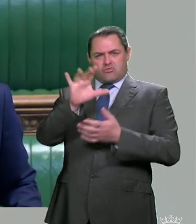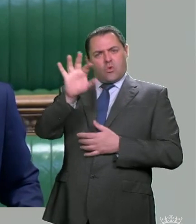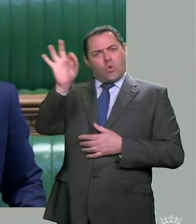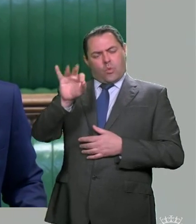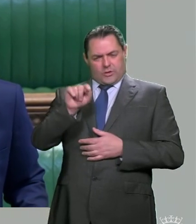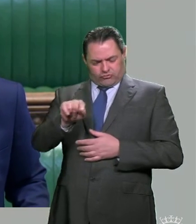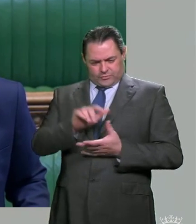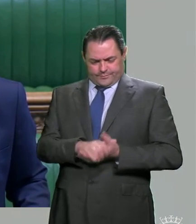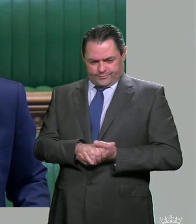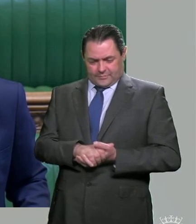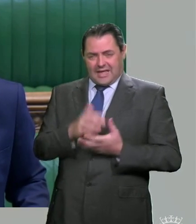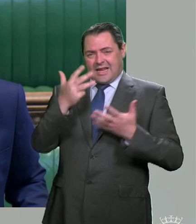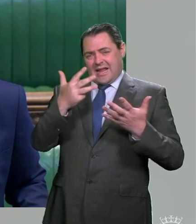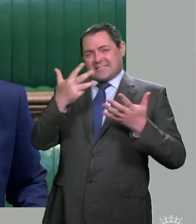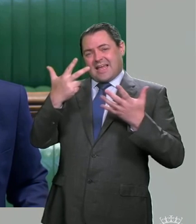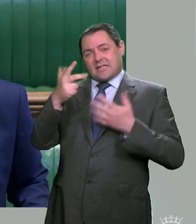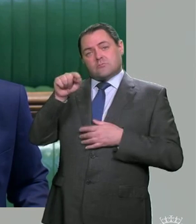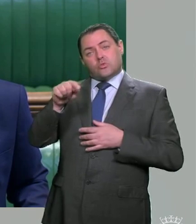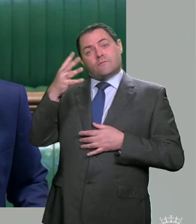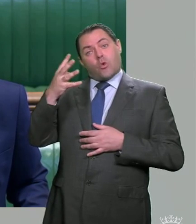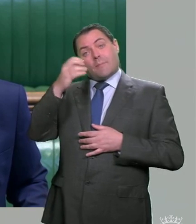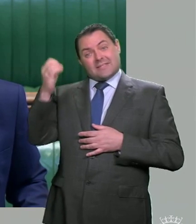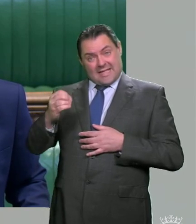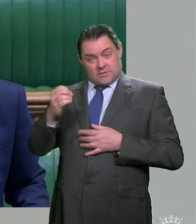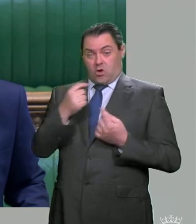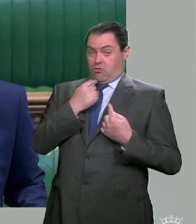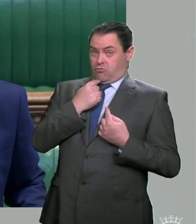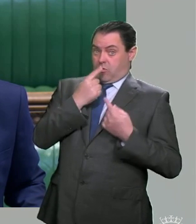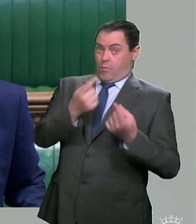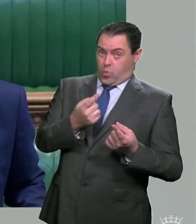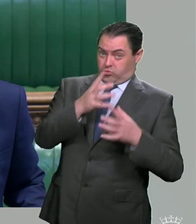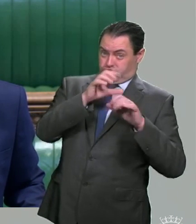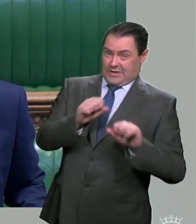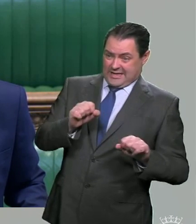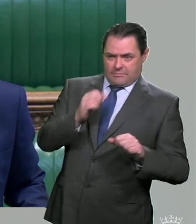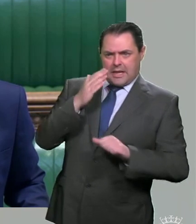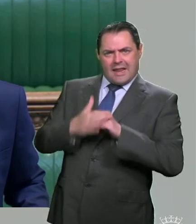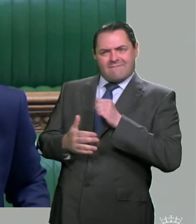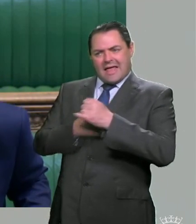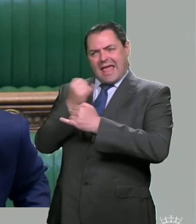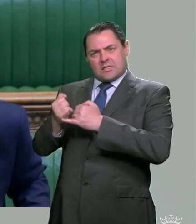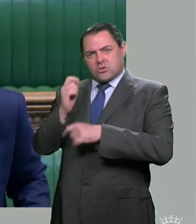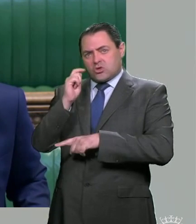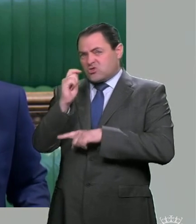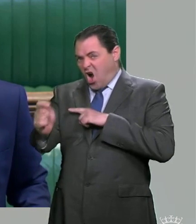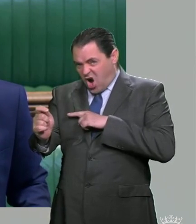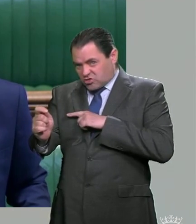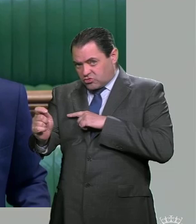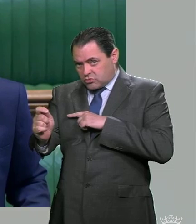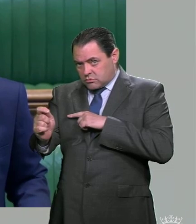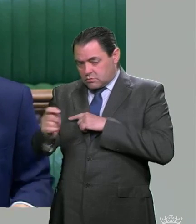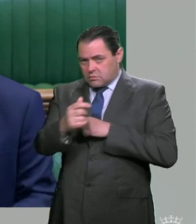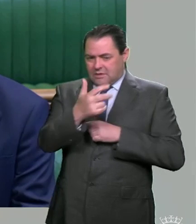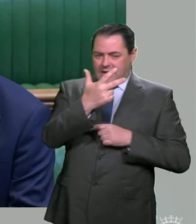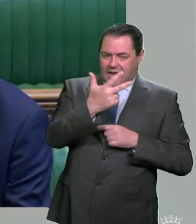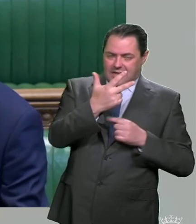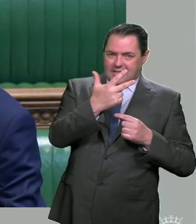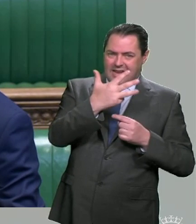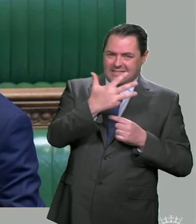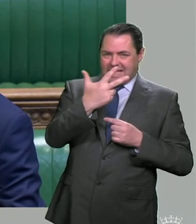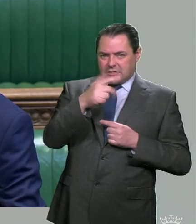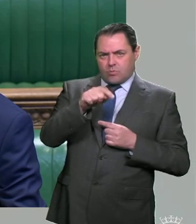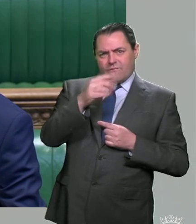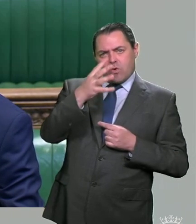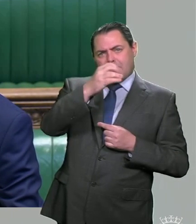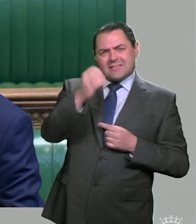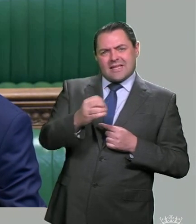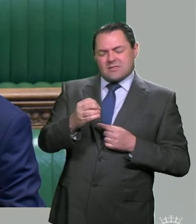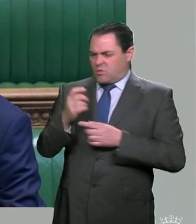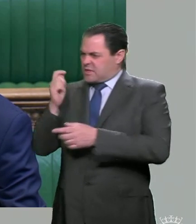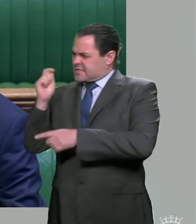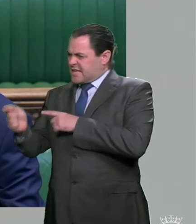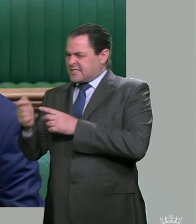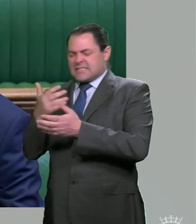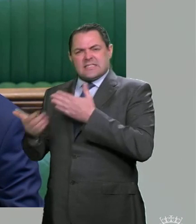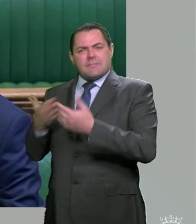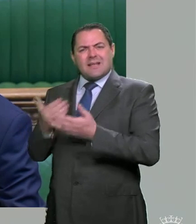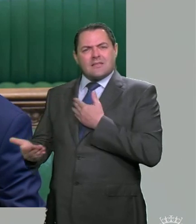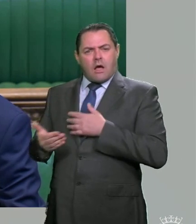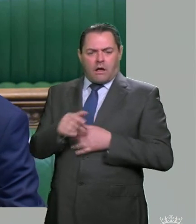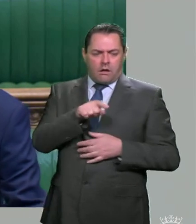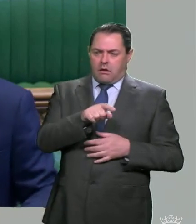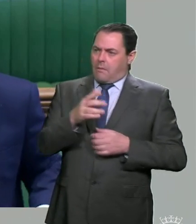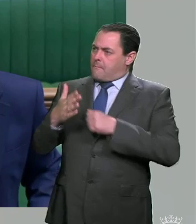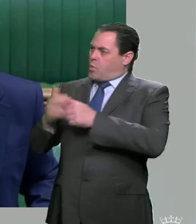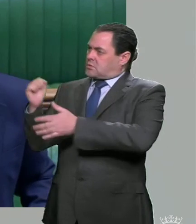Prime Minister, 98.4% of reported rapes do not end up in a charge—98.4%—and therefore the question of sentence never arises in those cases.